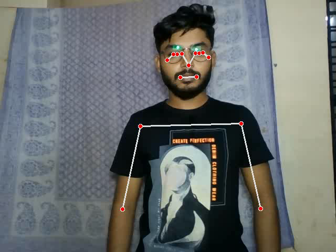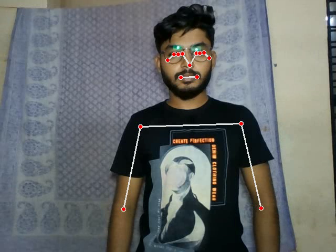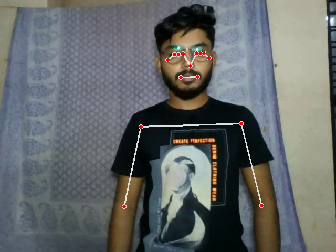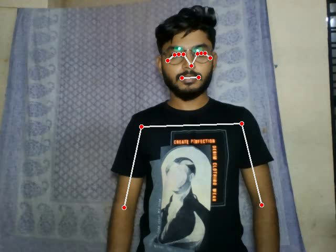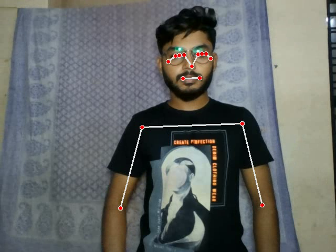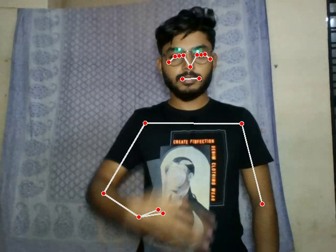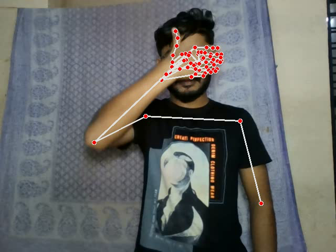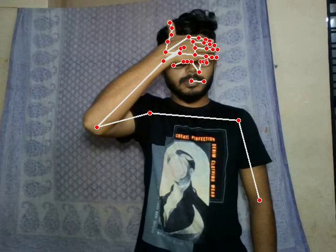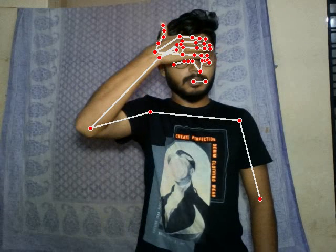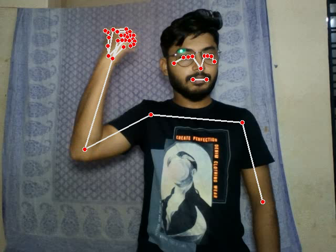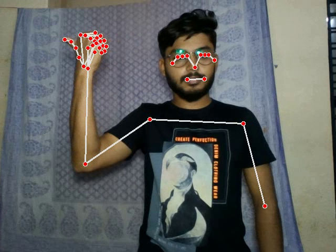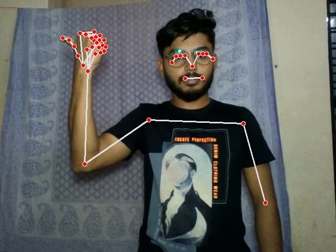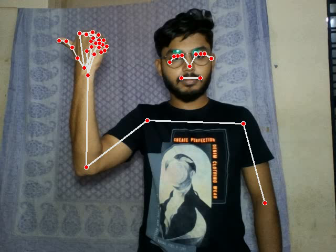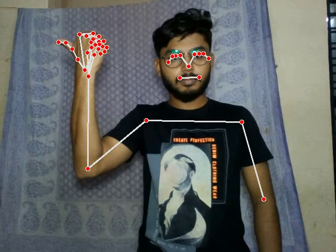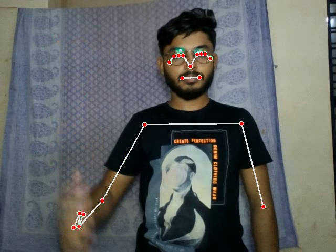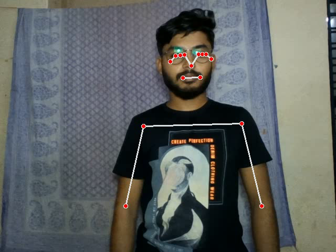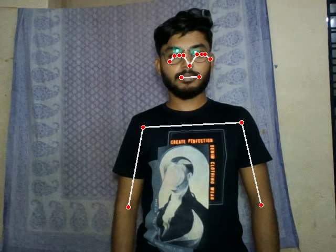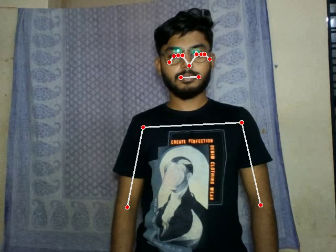forget